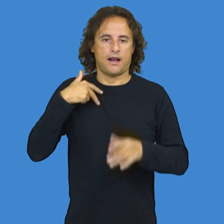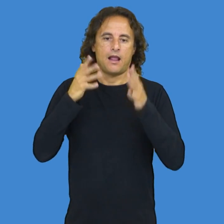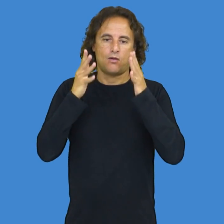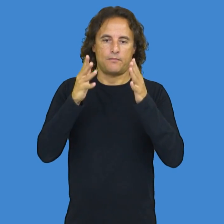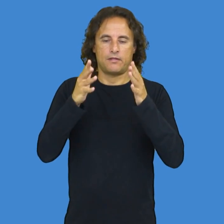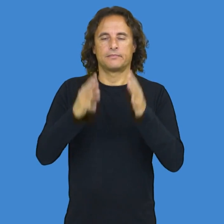aconsejar